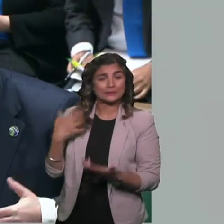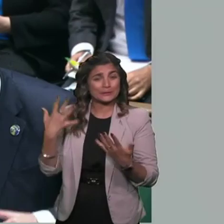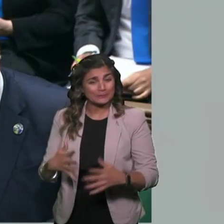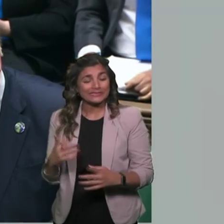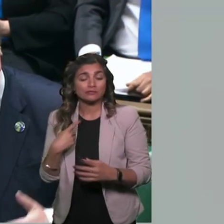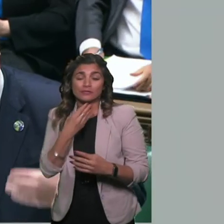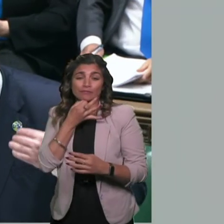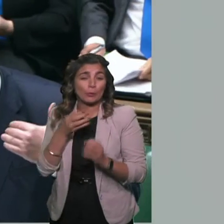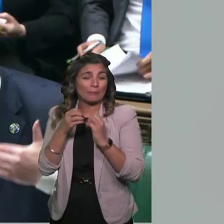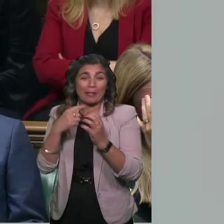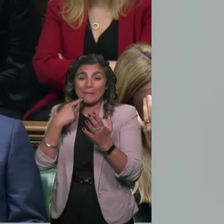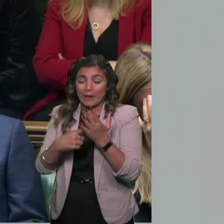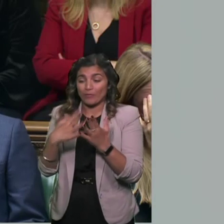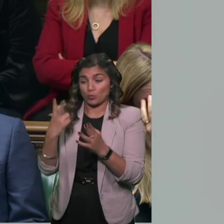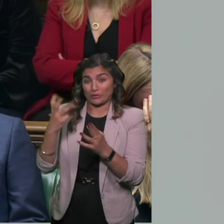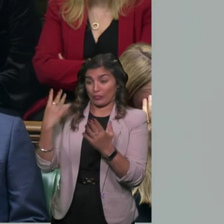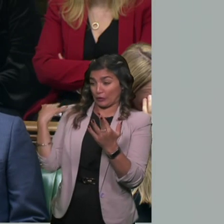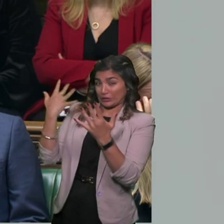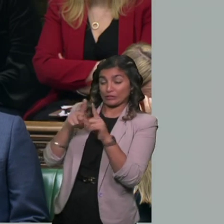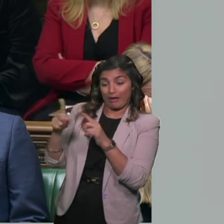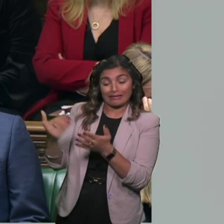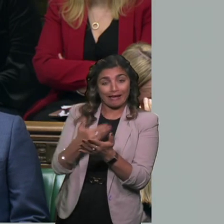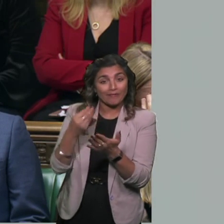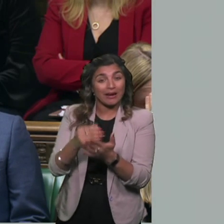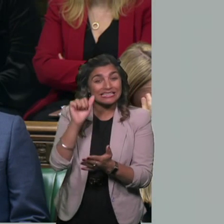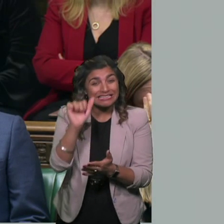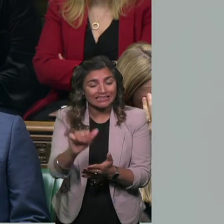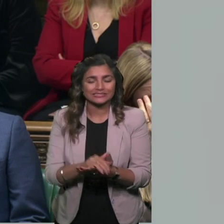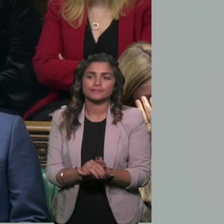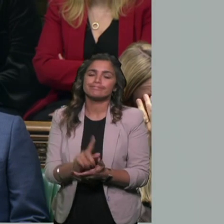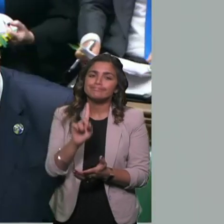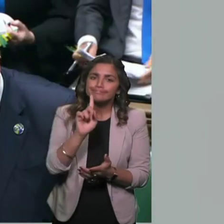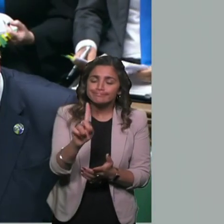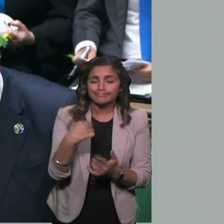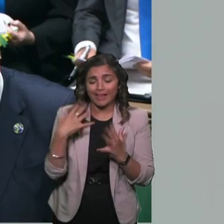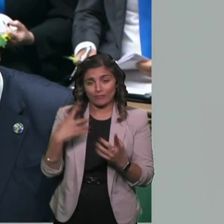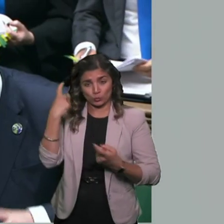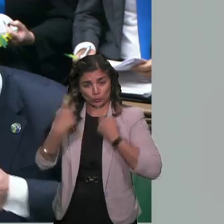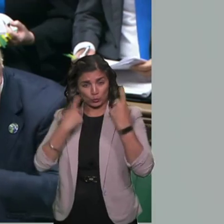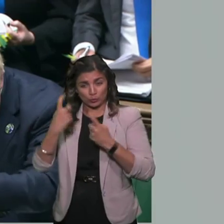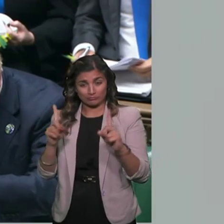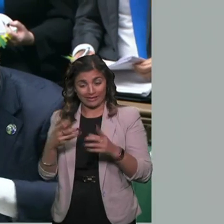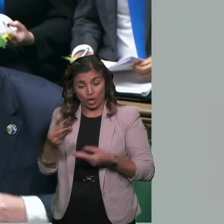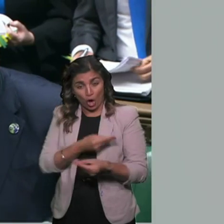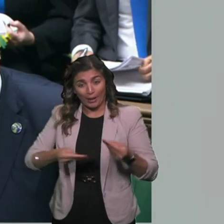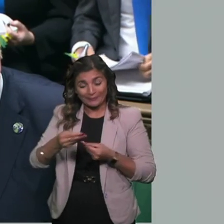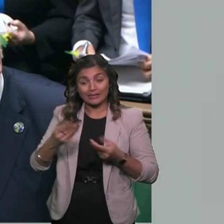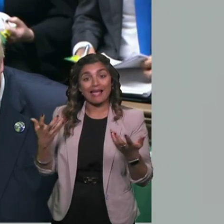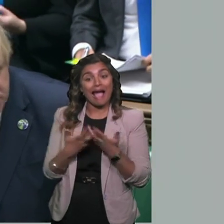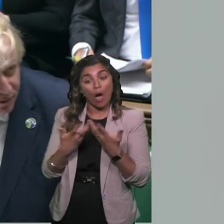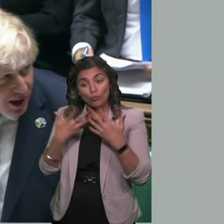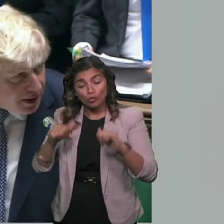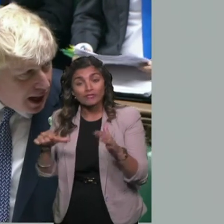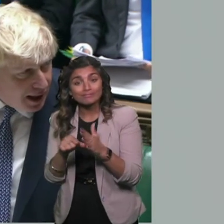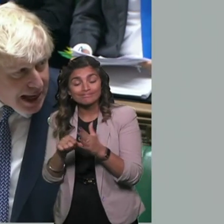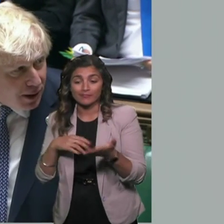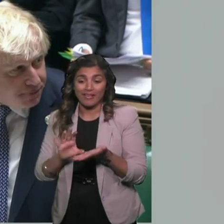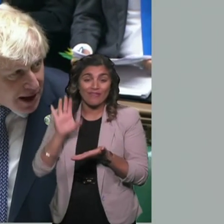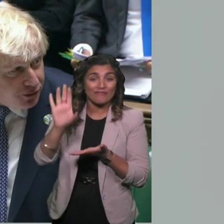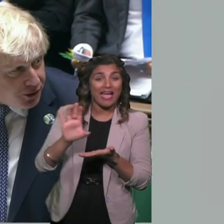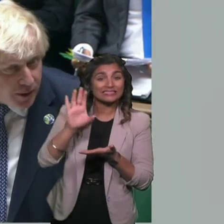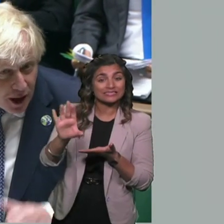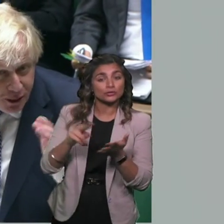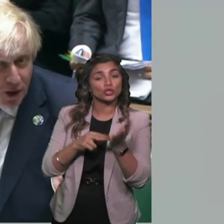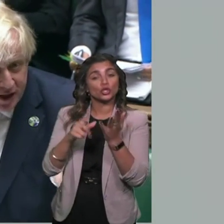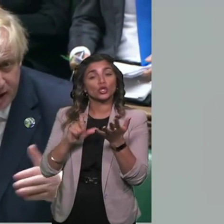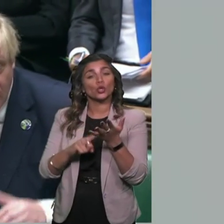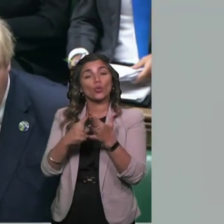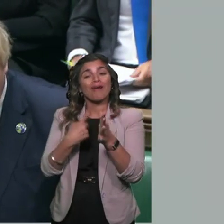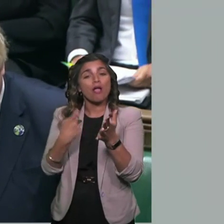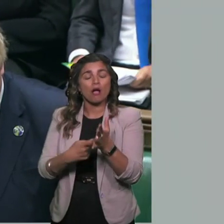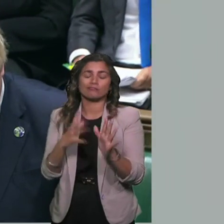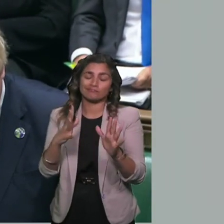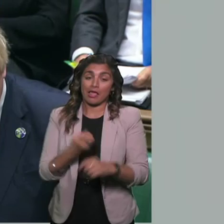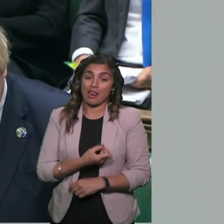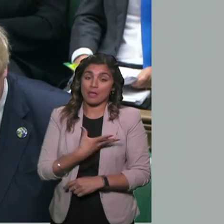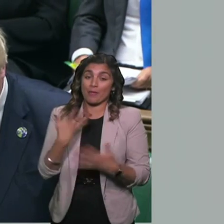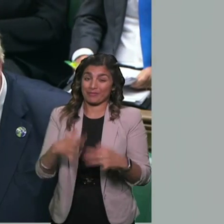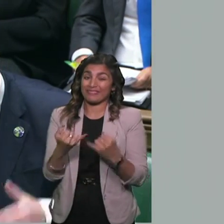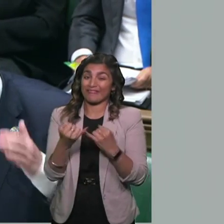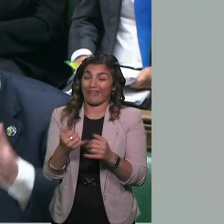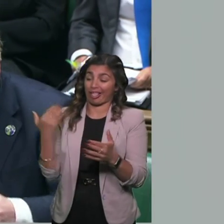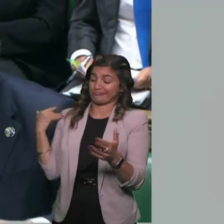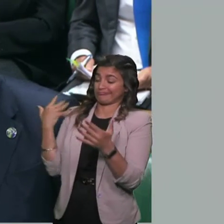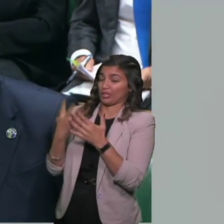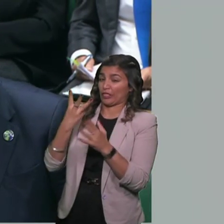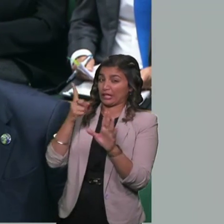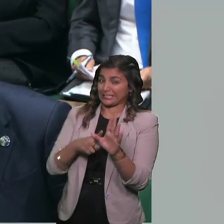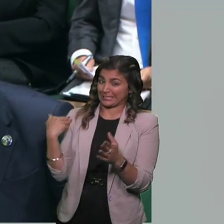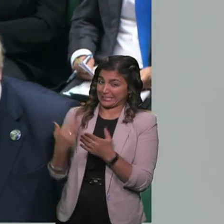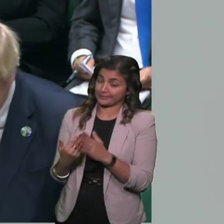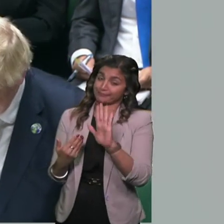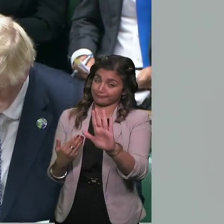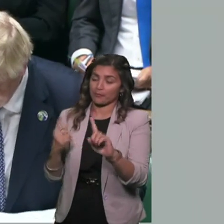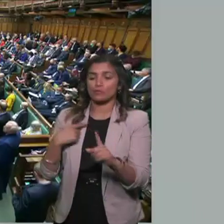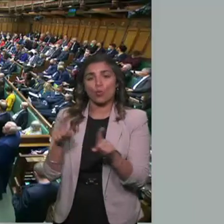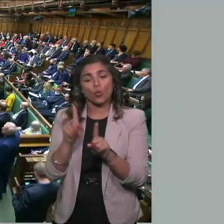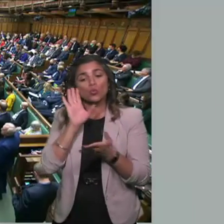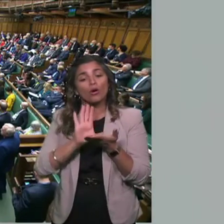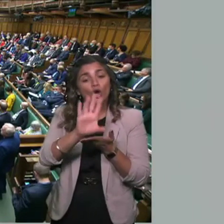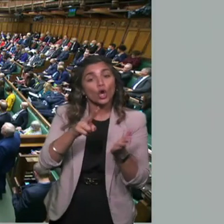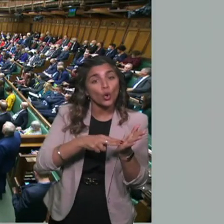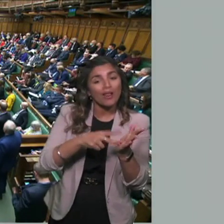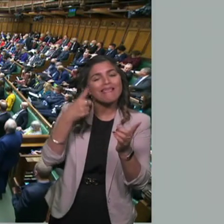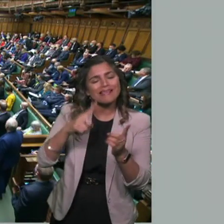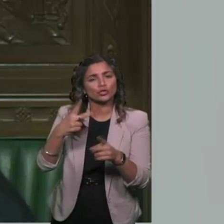The answer is to do what we are doing, which is to make up the long-term baseload needs of this economy by investing in nuclear, as I am afraid Labour failed to do in its 13 lost years, and in renewables.